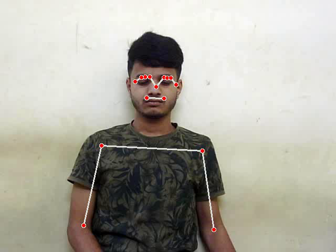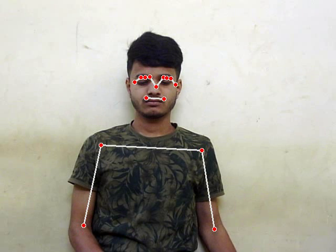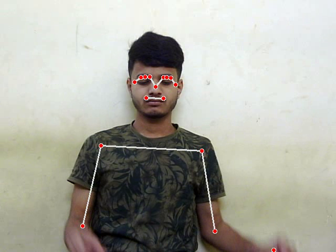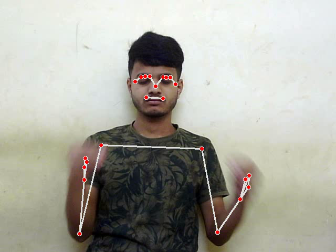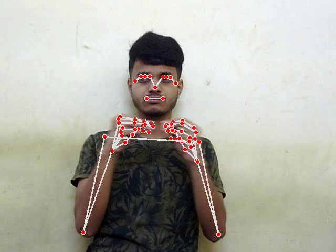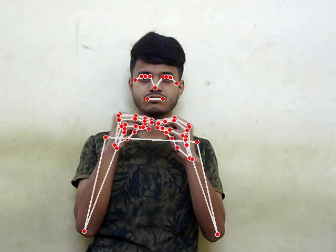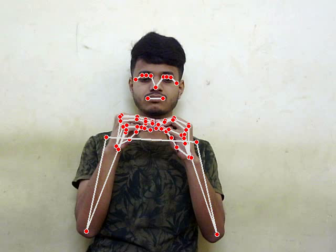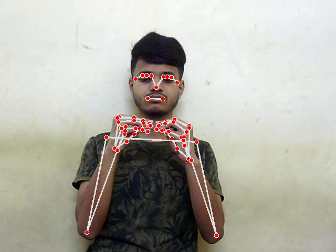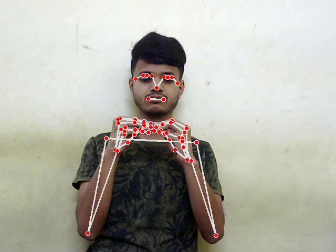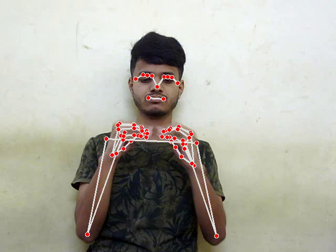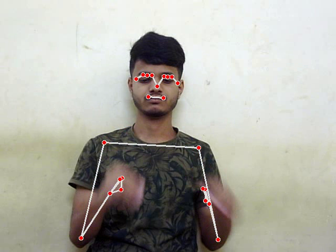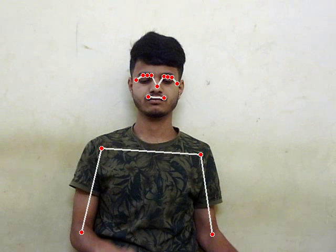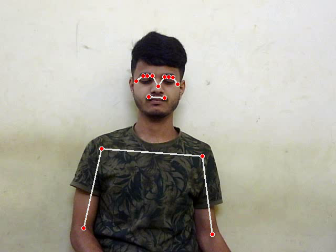more